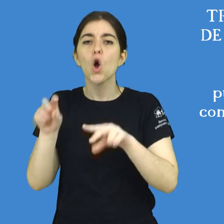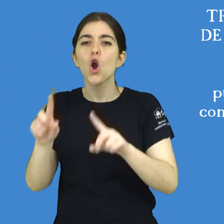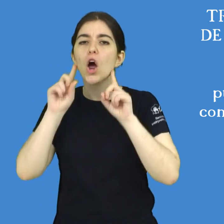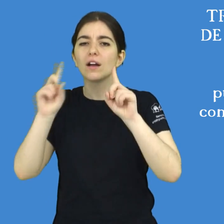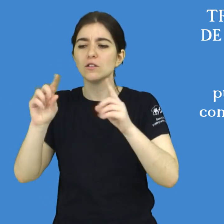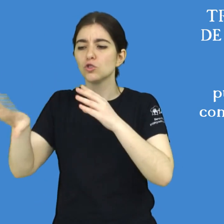caso